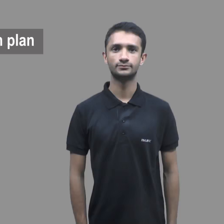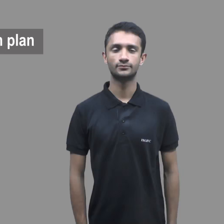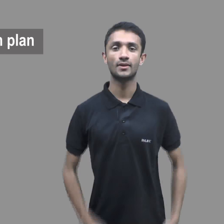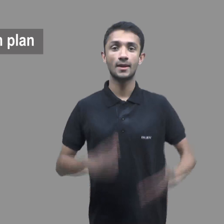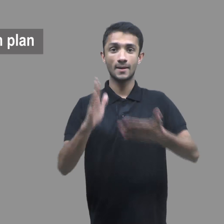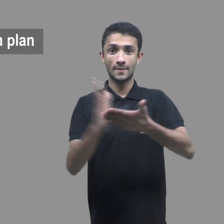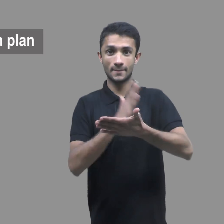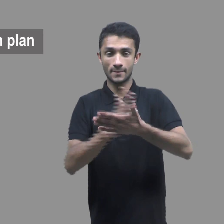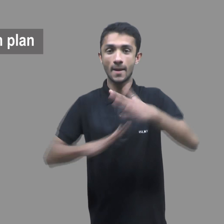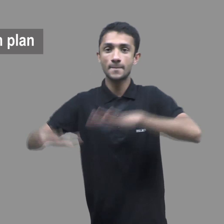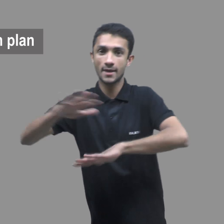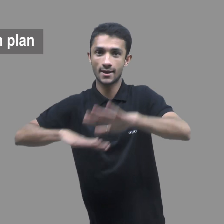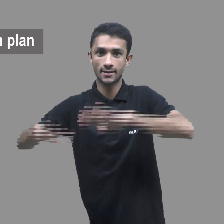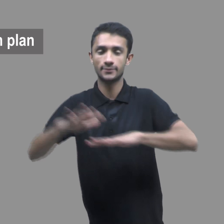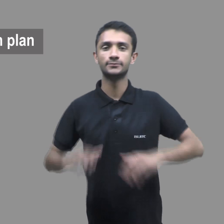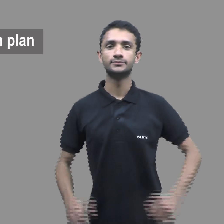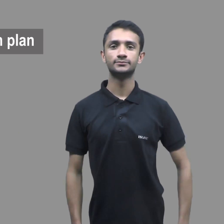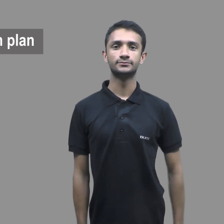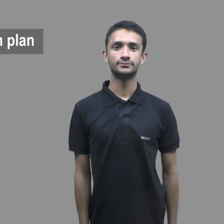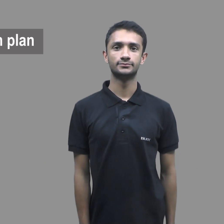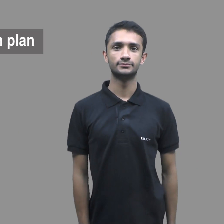Lesson Plan